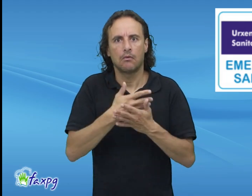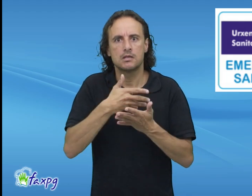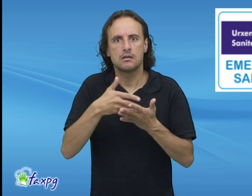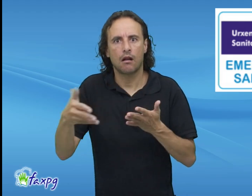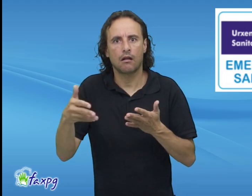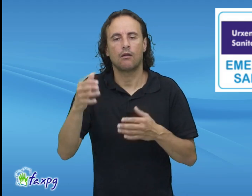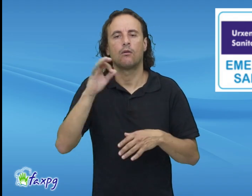sangre